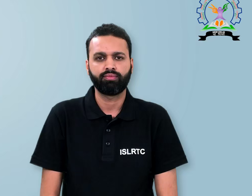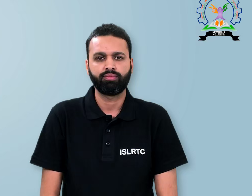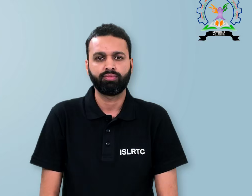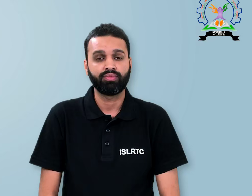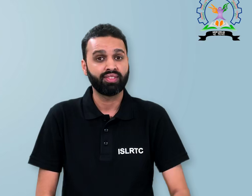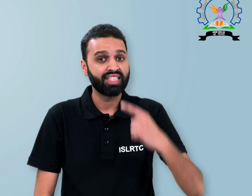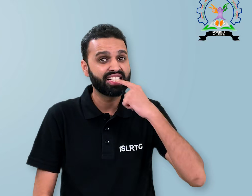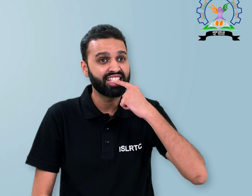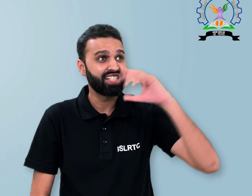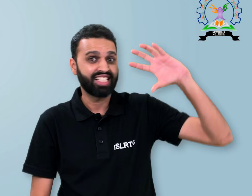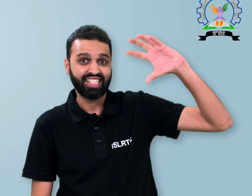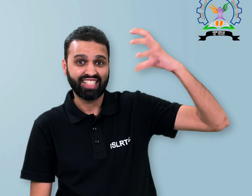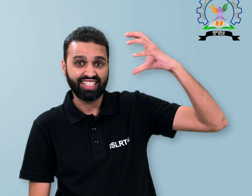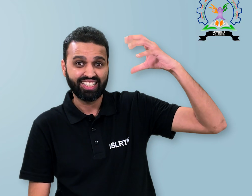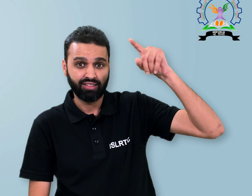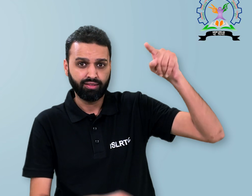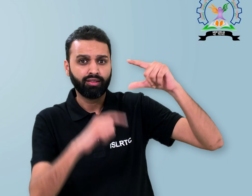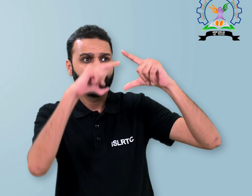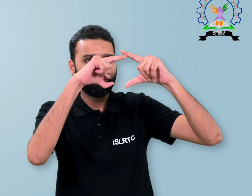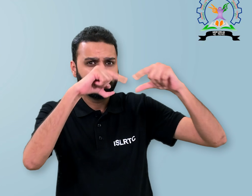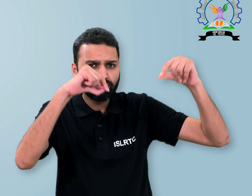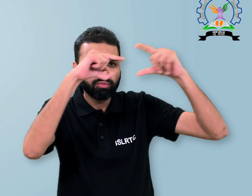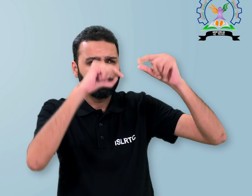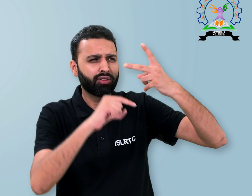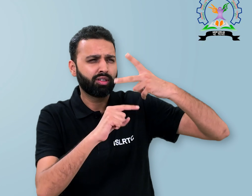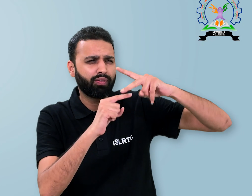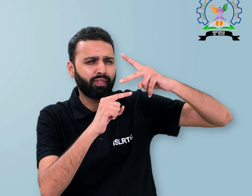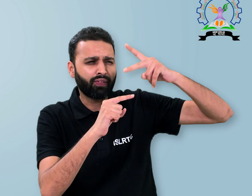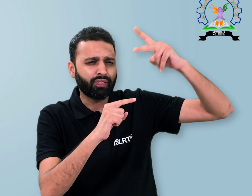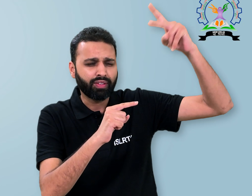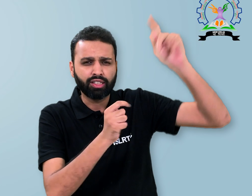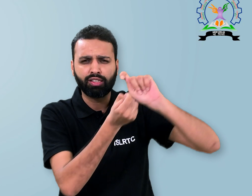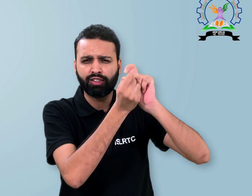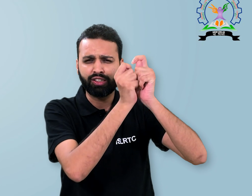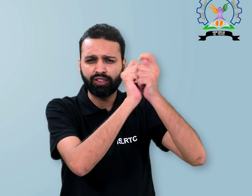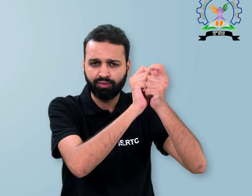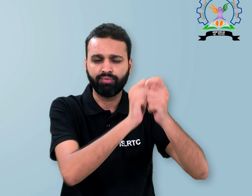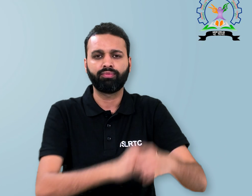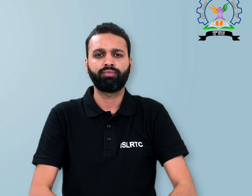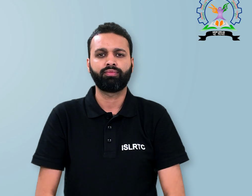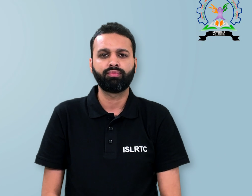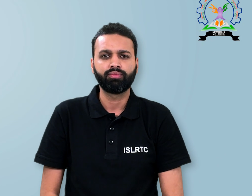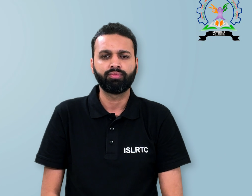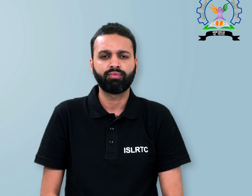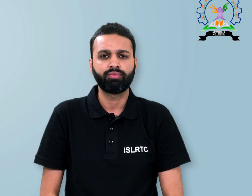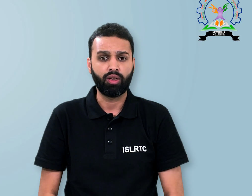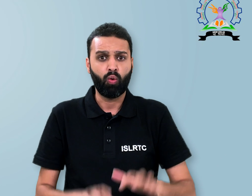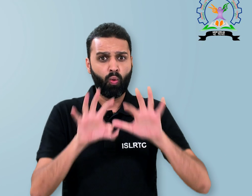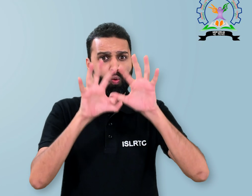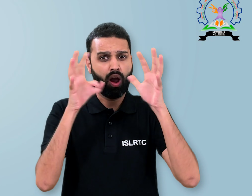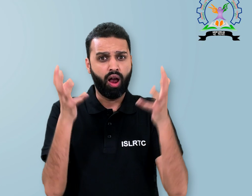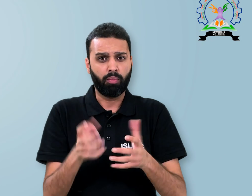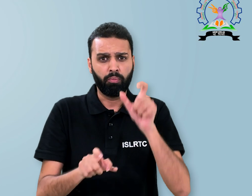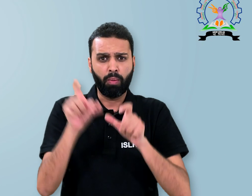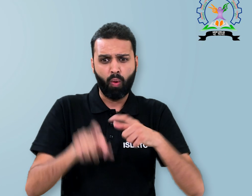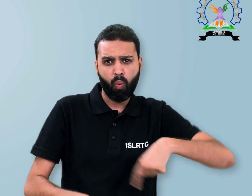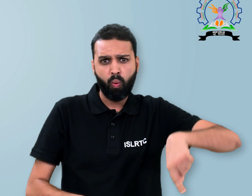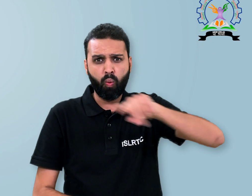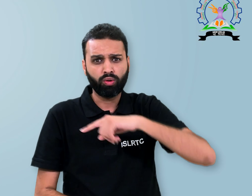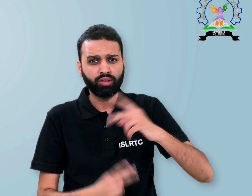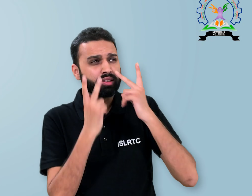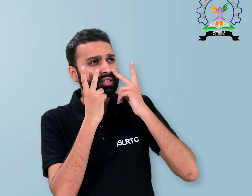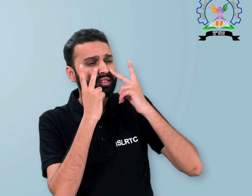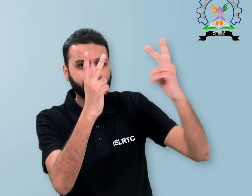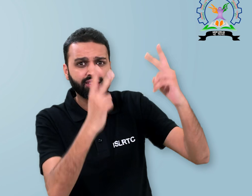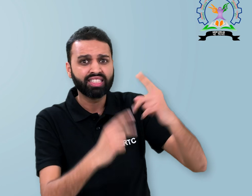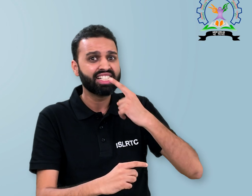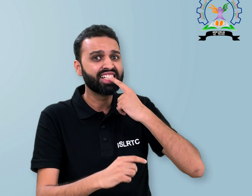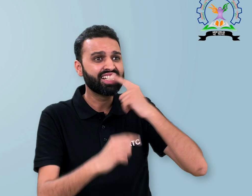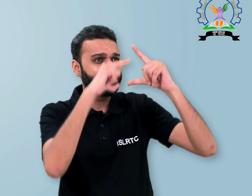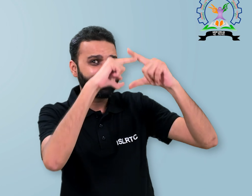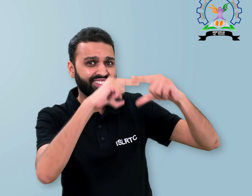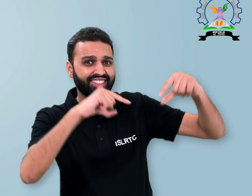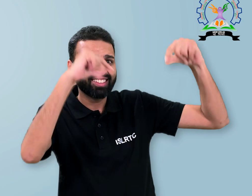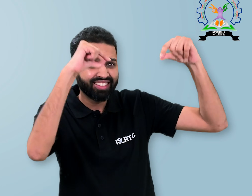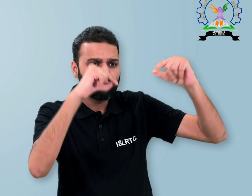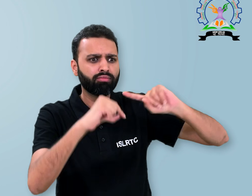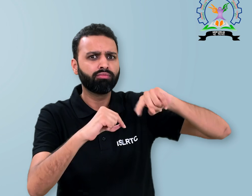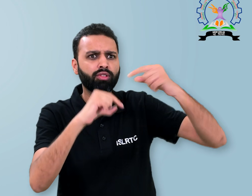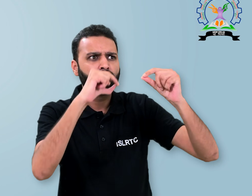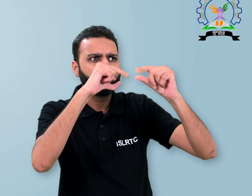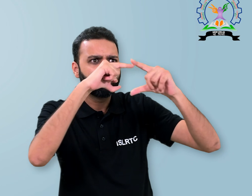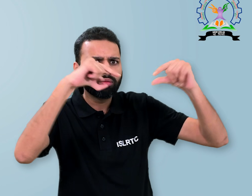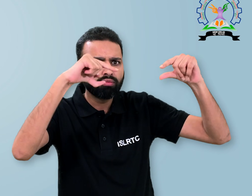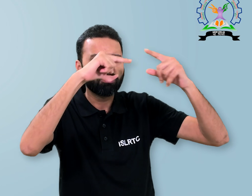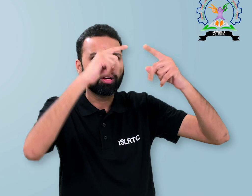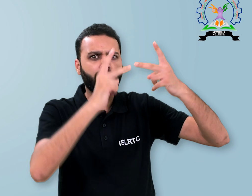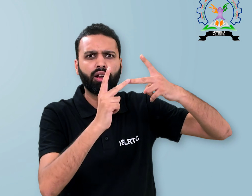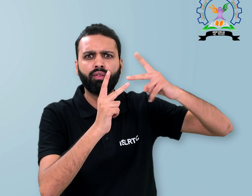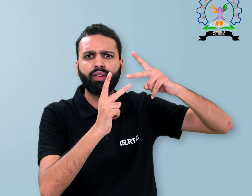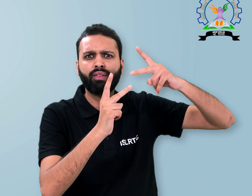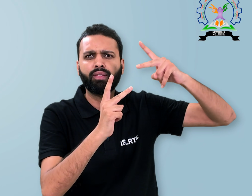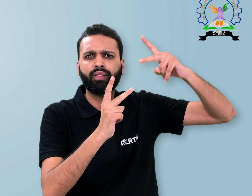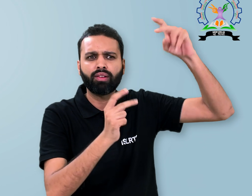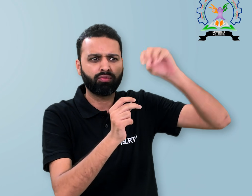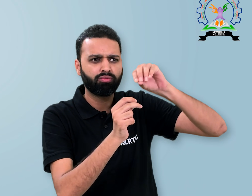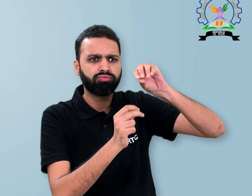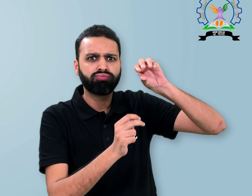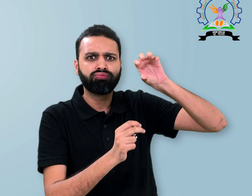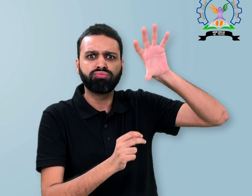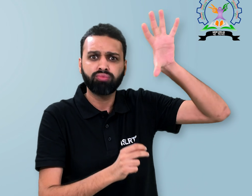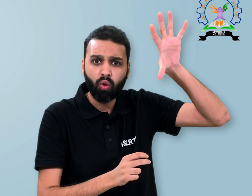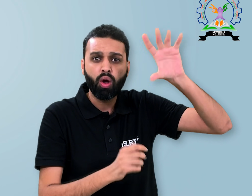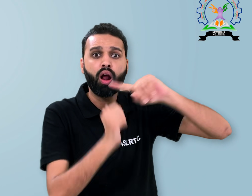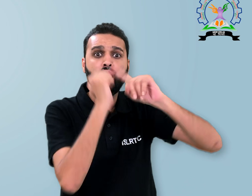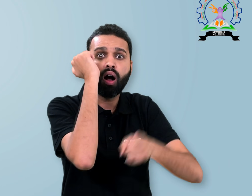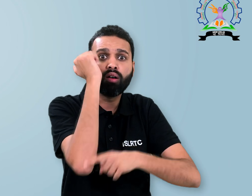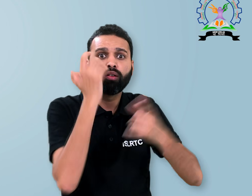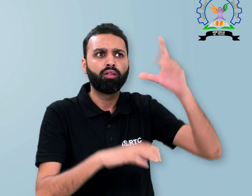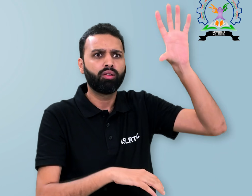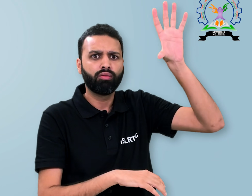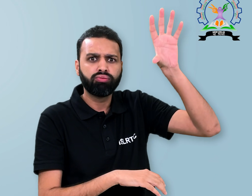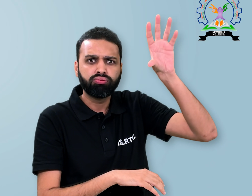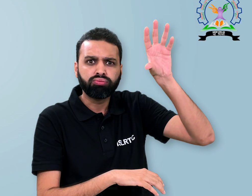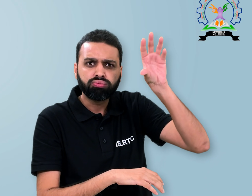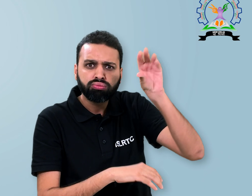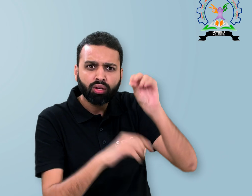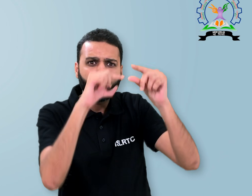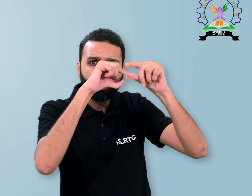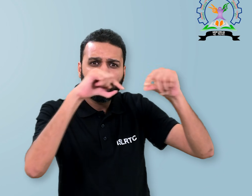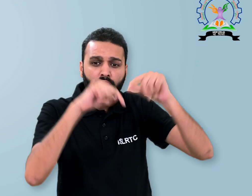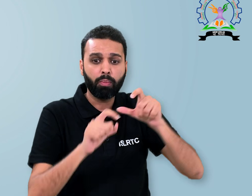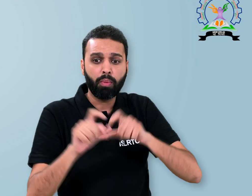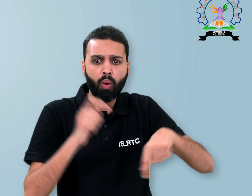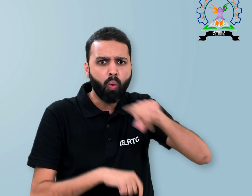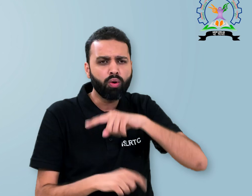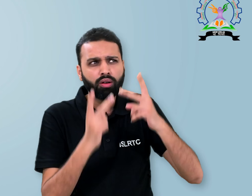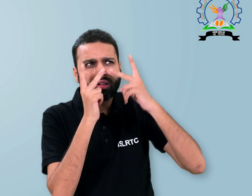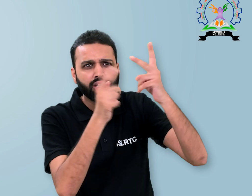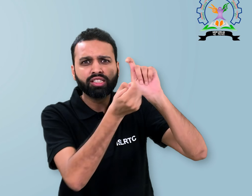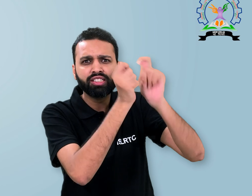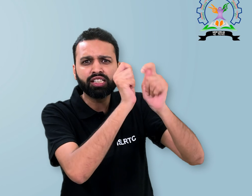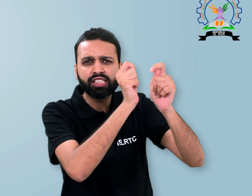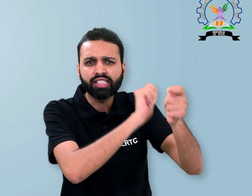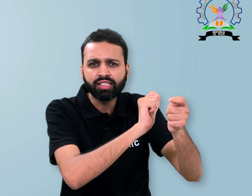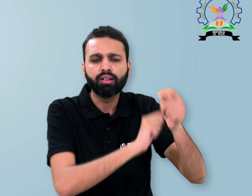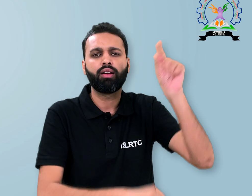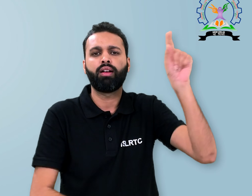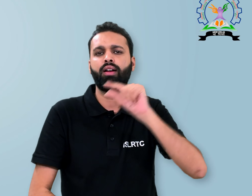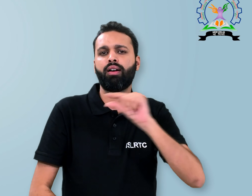Phases of Moon The different shapes of the lit part of the moon that is visible from our planet i.e. Earth, are known as the moon phases.